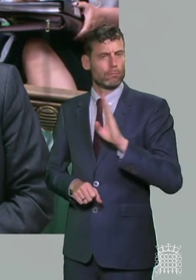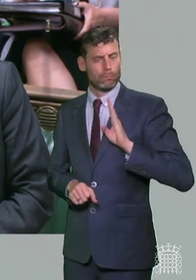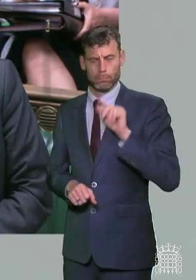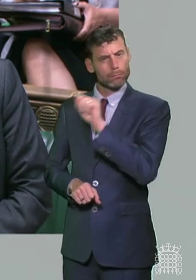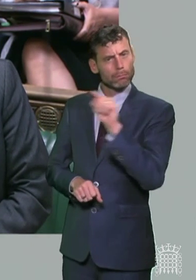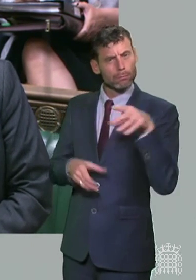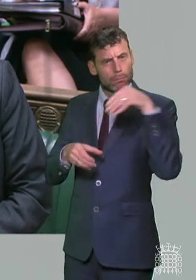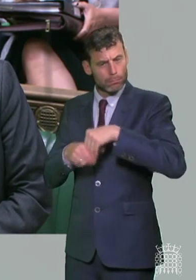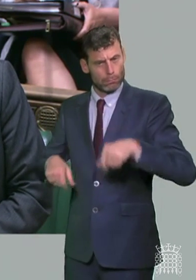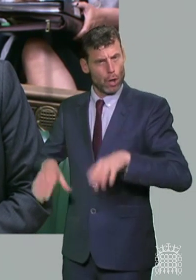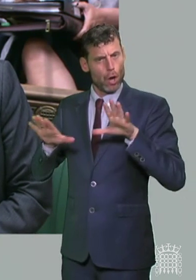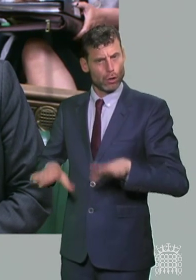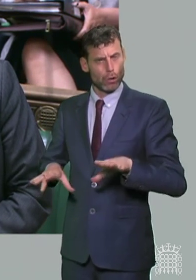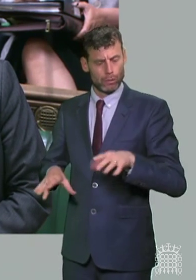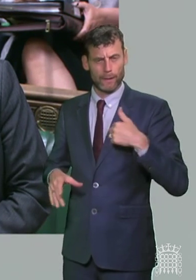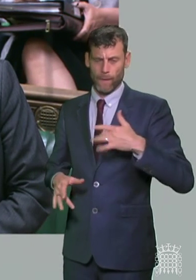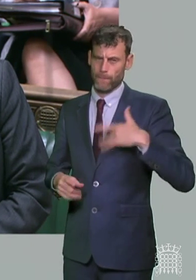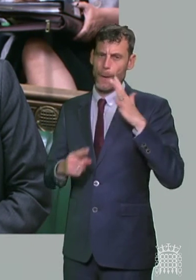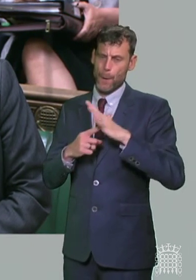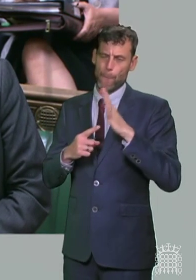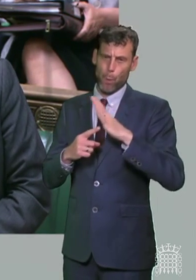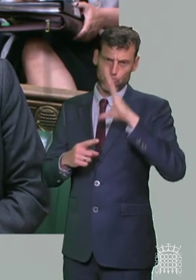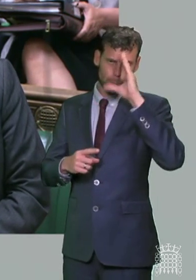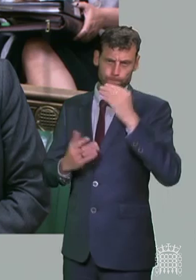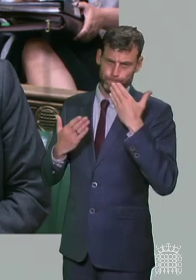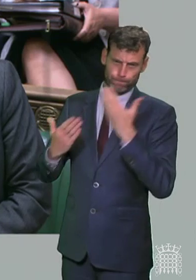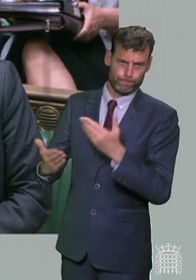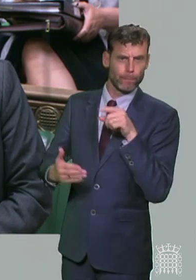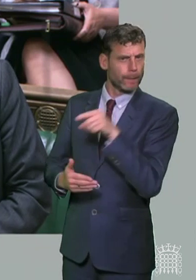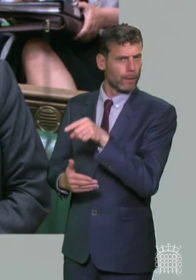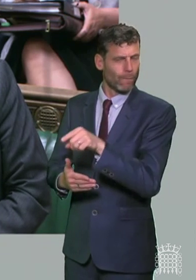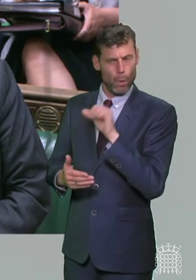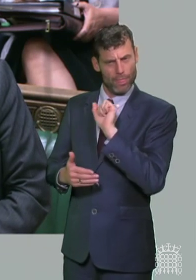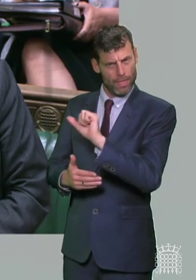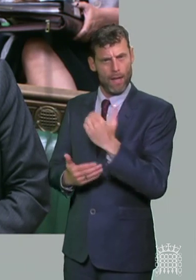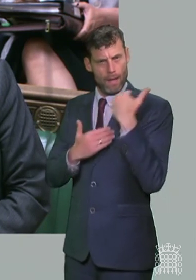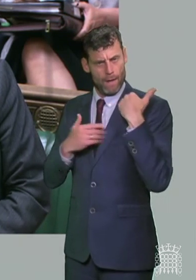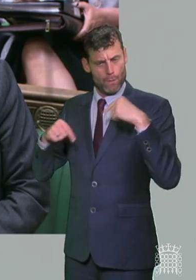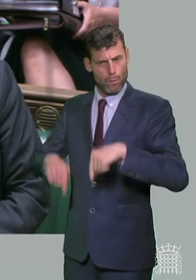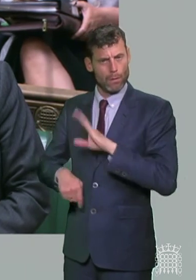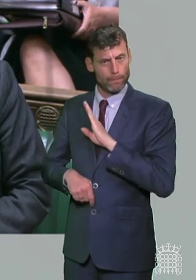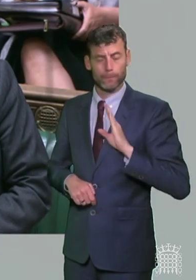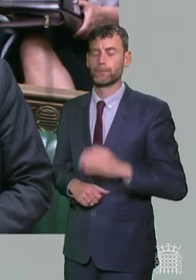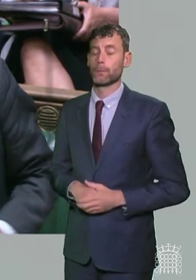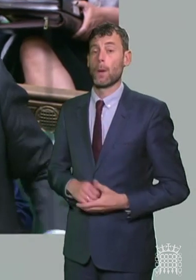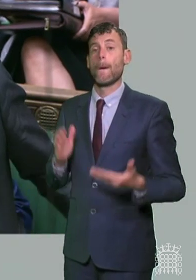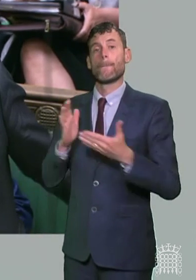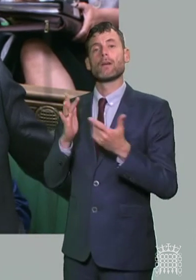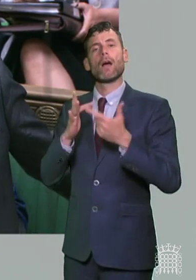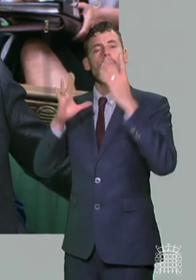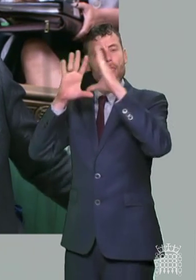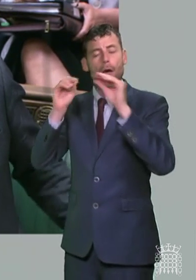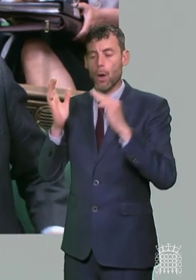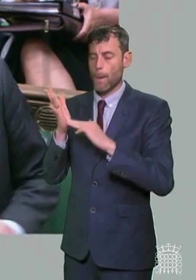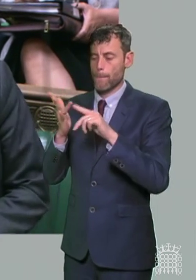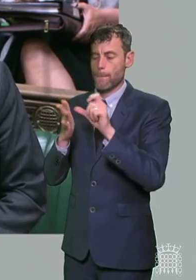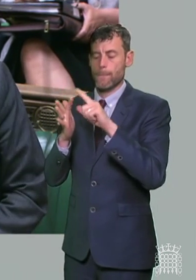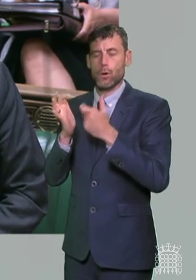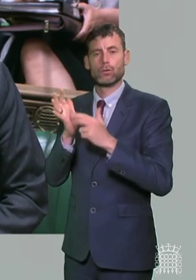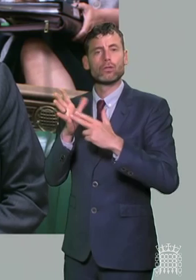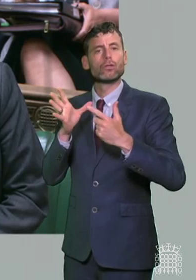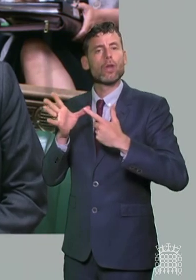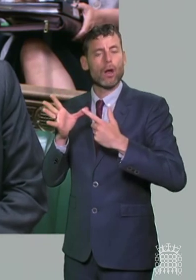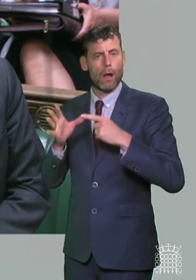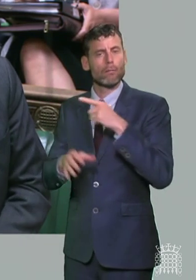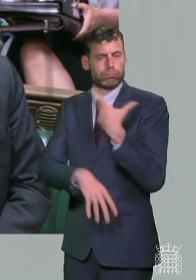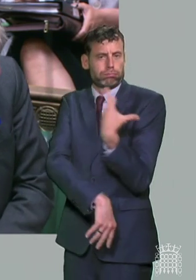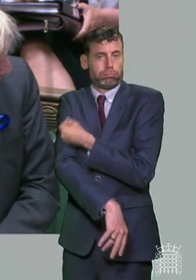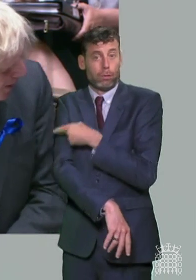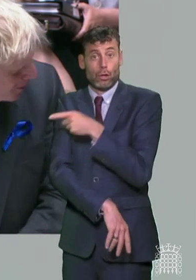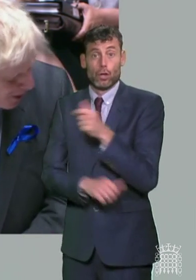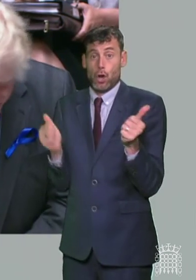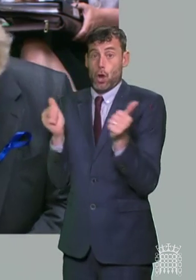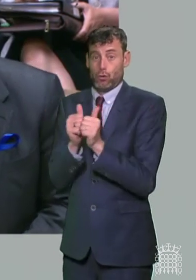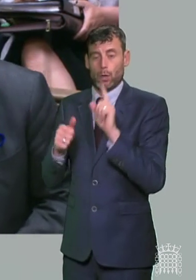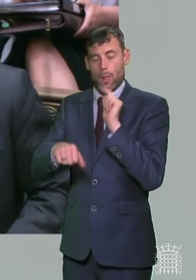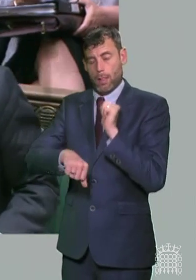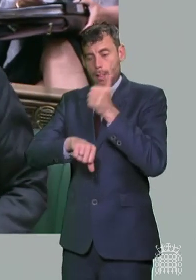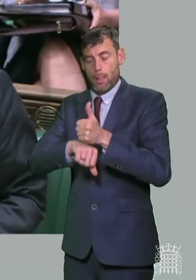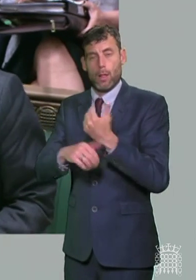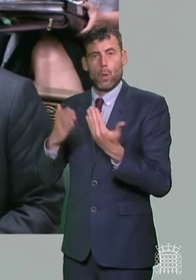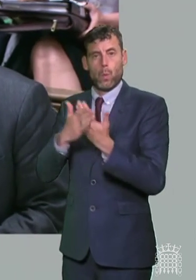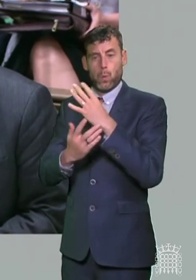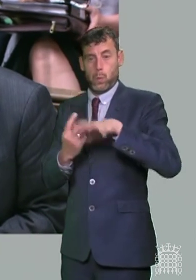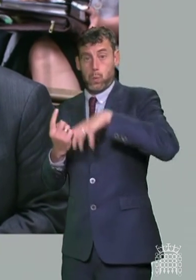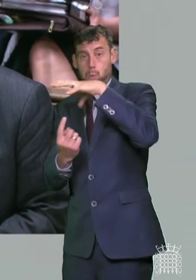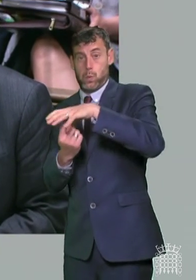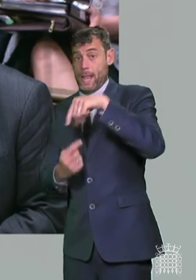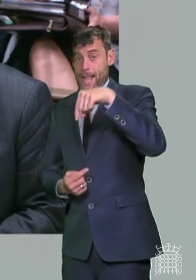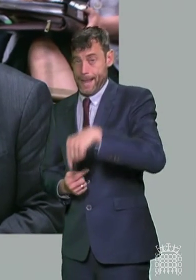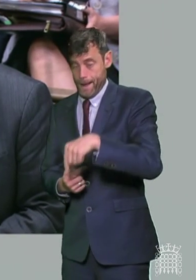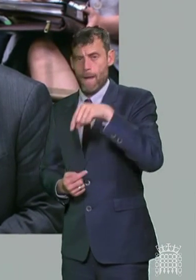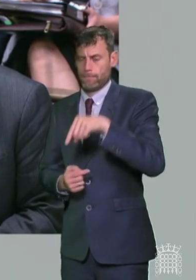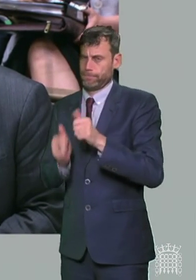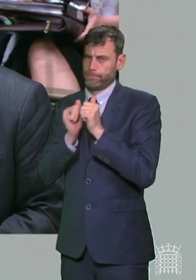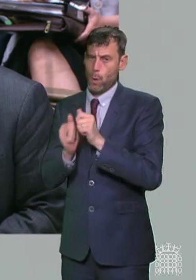I know the House will welcome the deal that we have signed with Moderna, which will see it build new facilities in the UK, including around £1 billion of new investment in research and development.